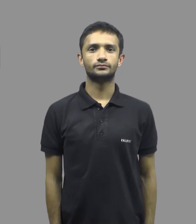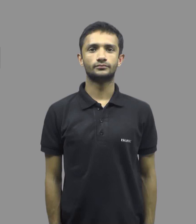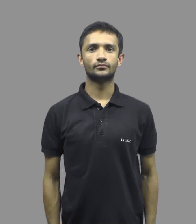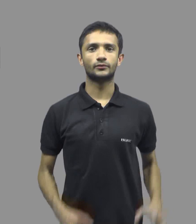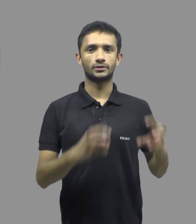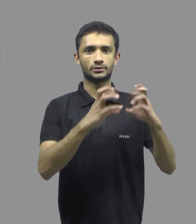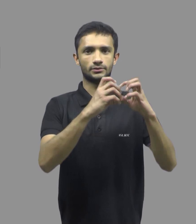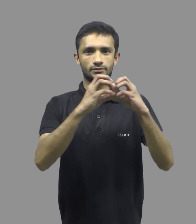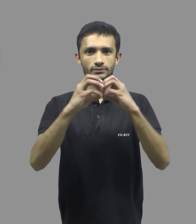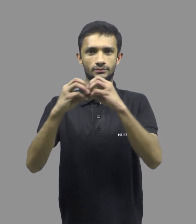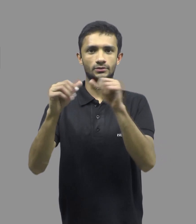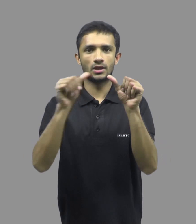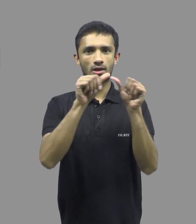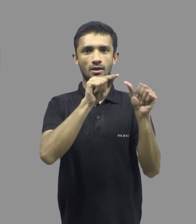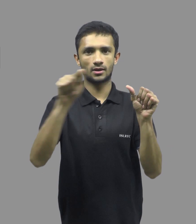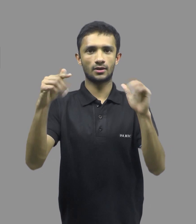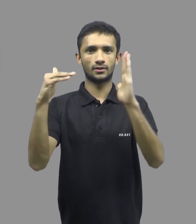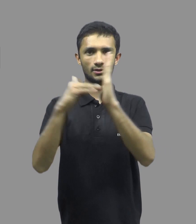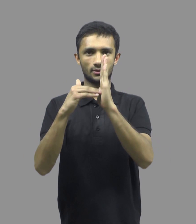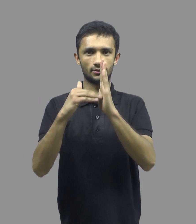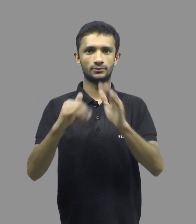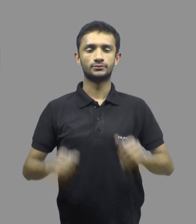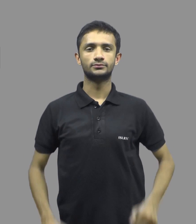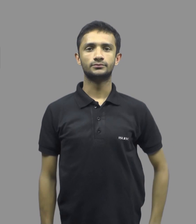Alphabet